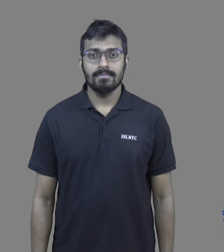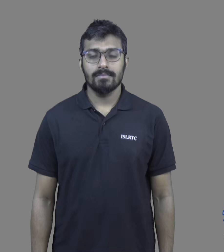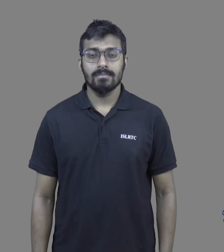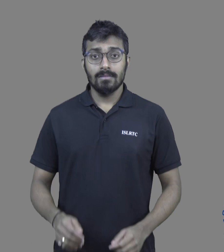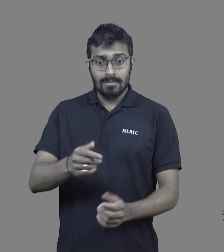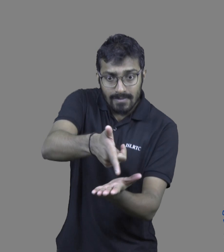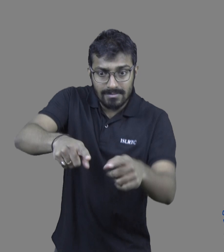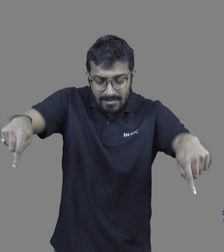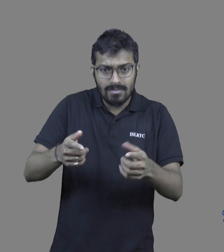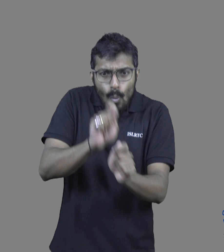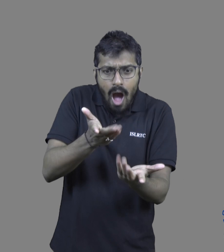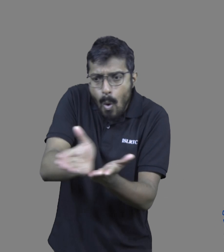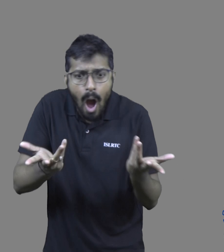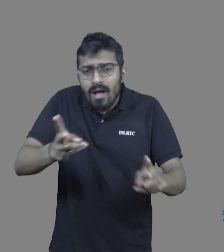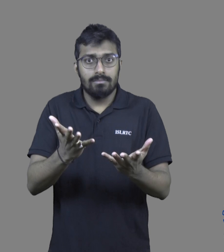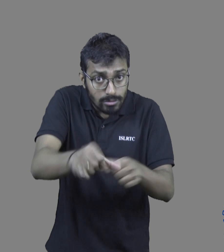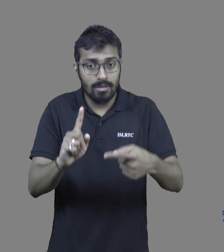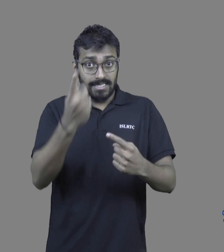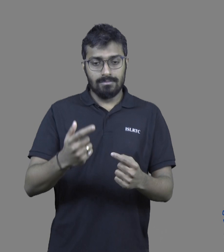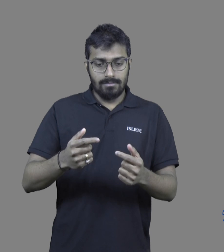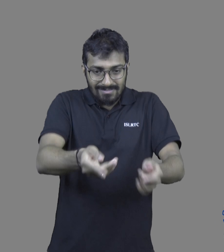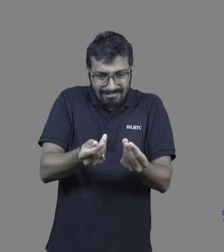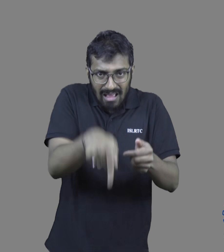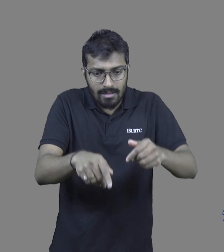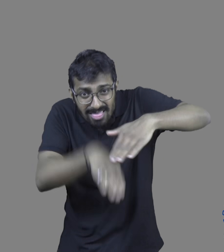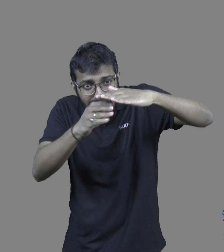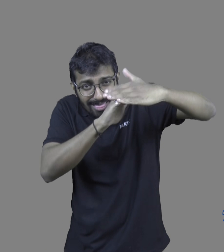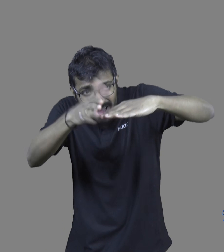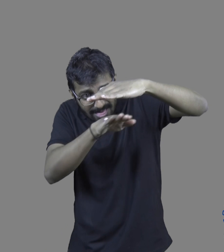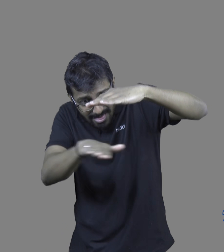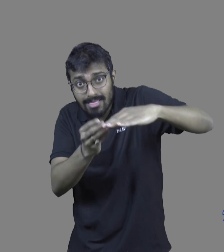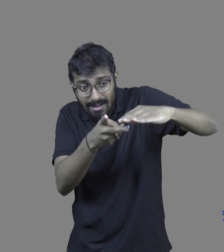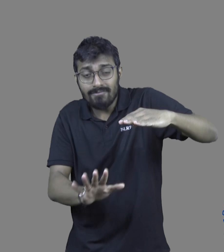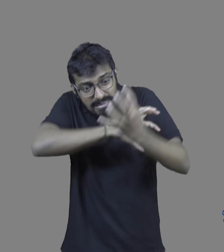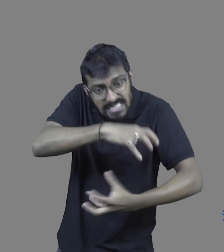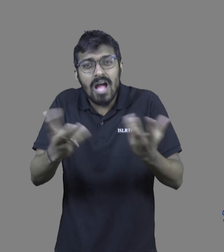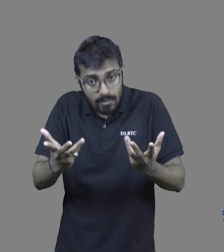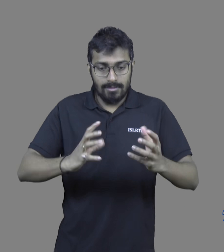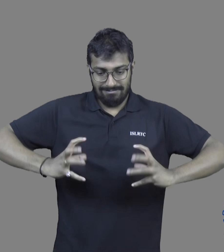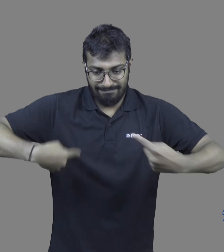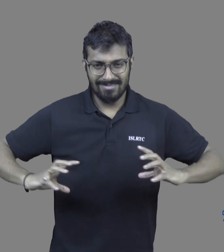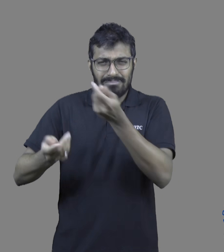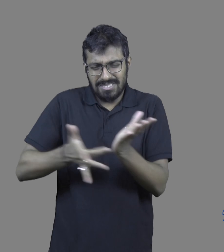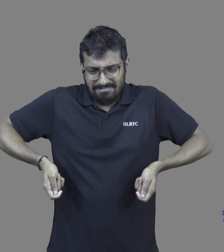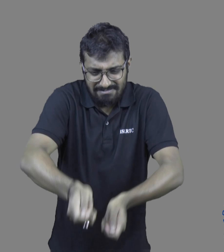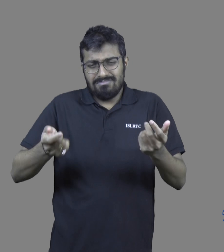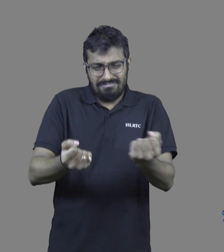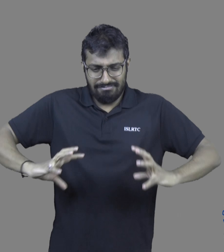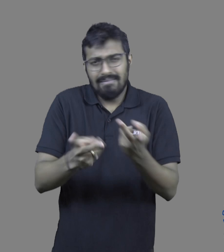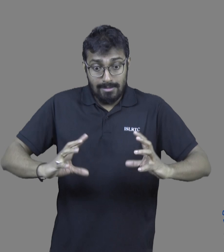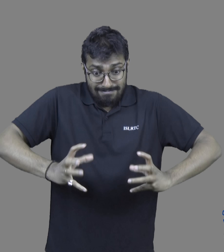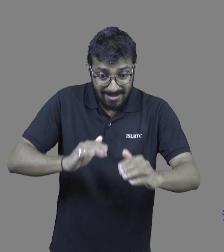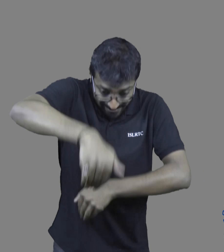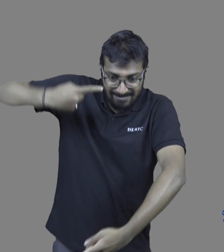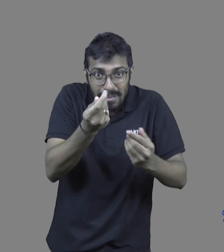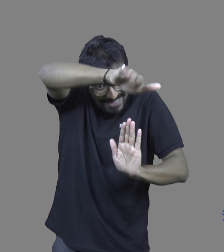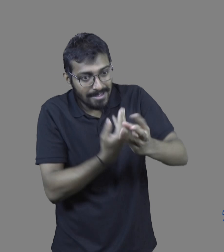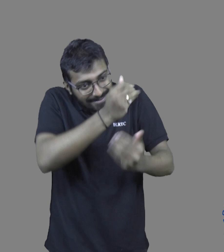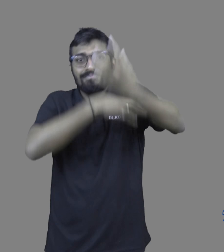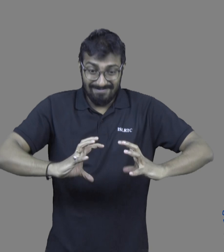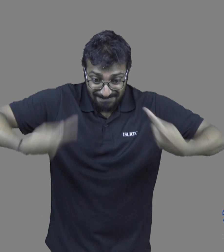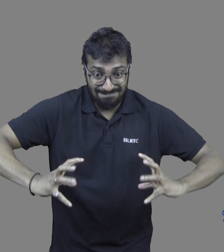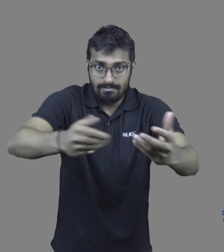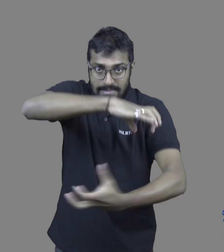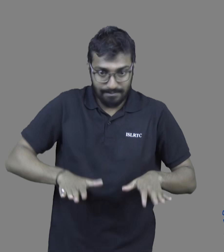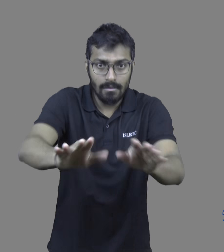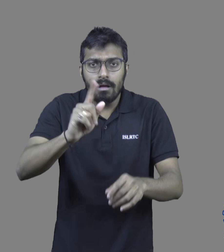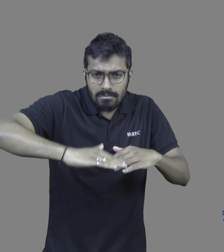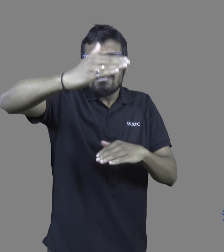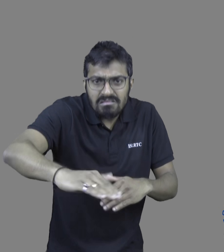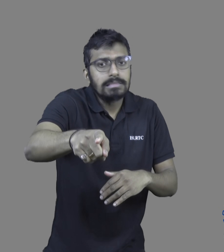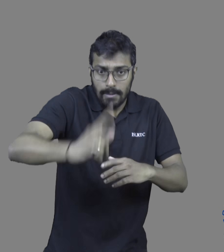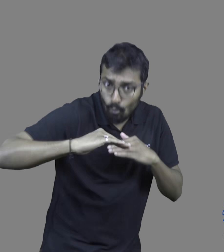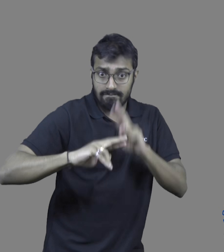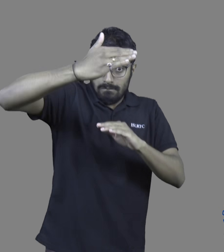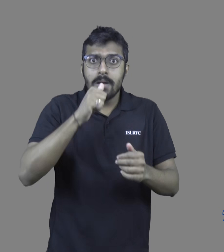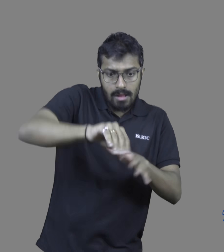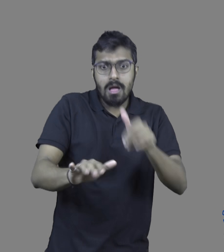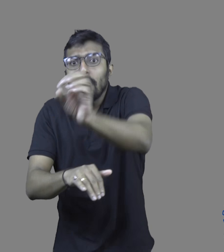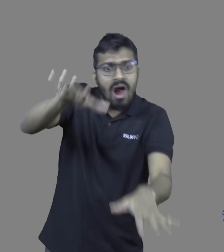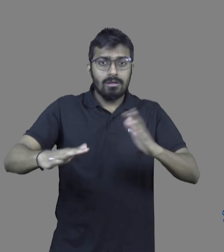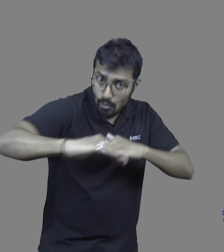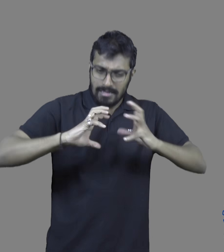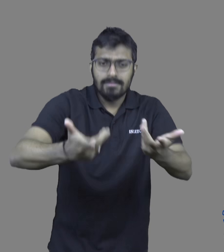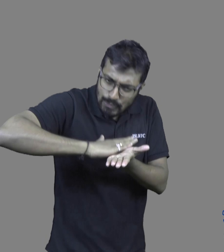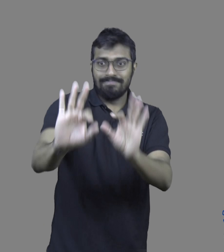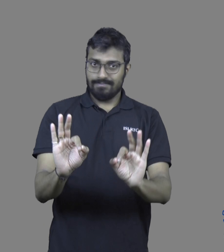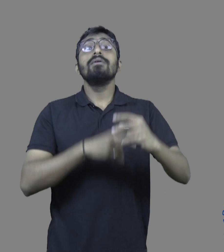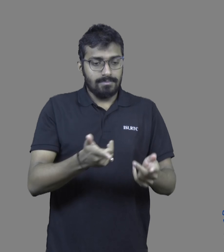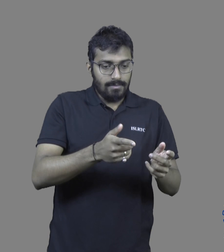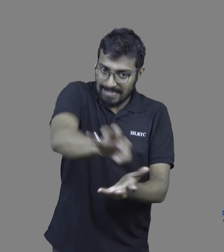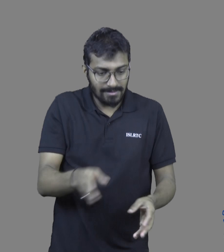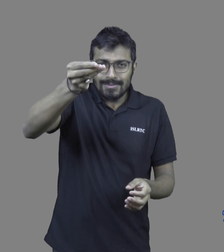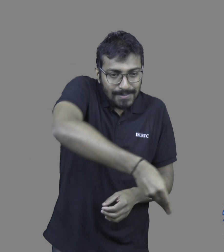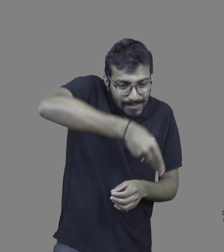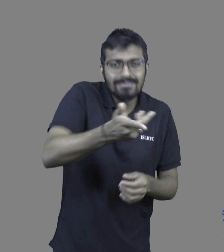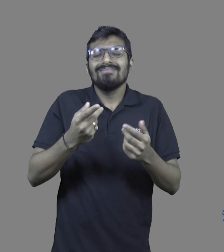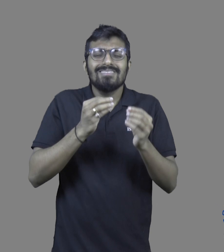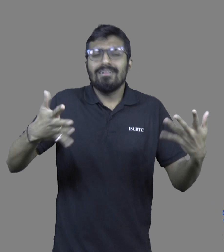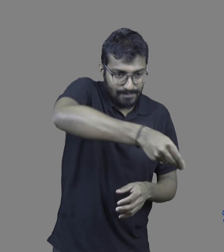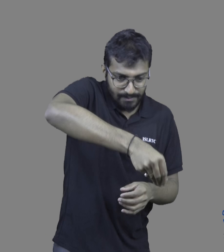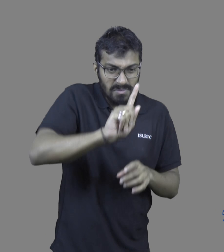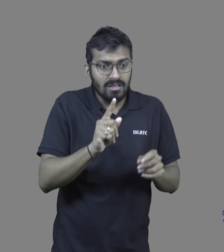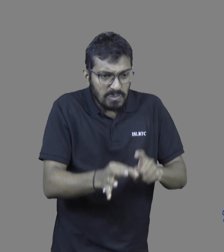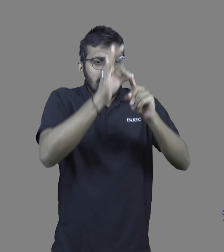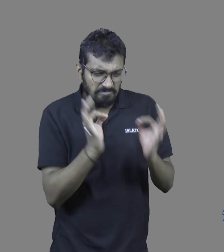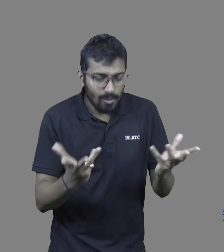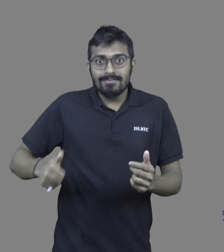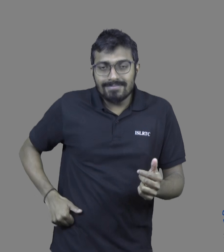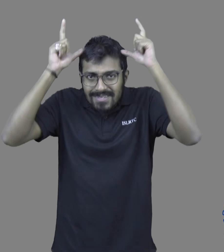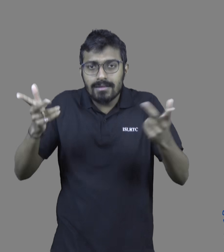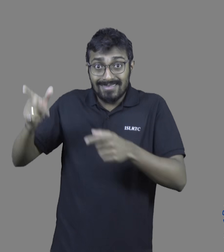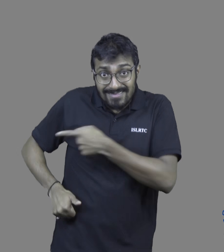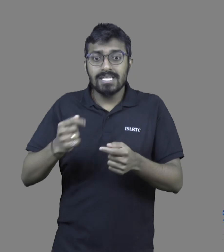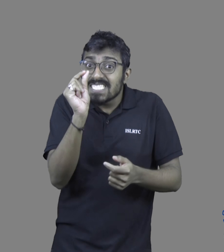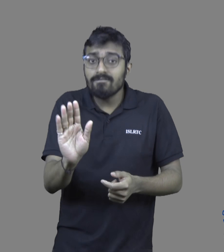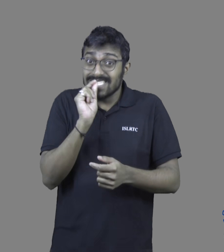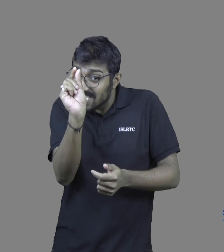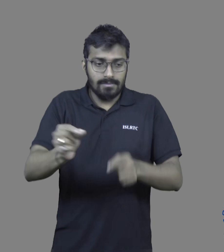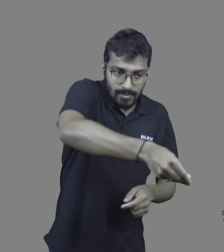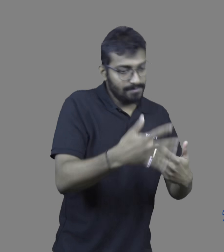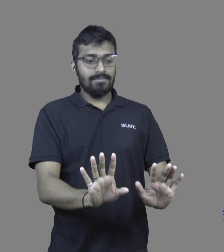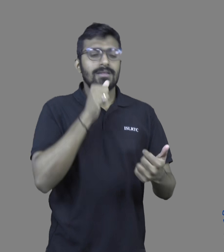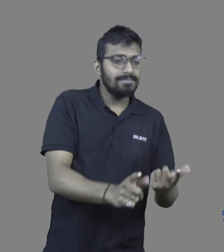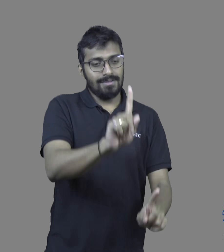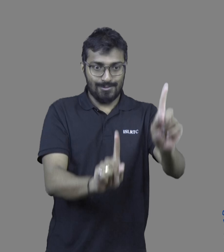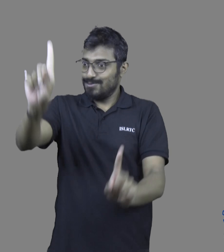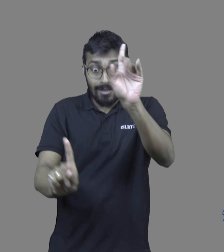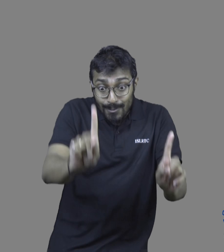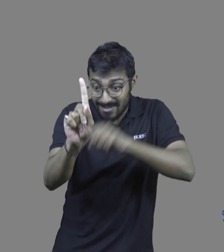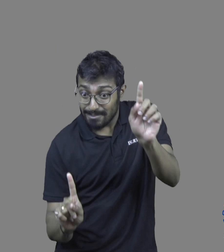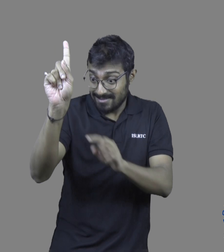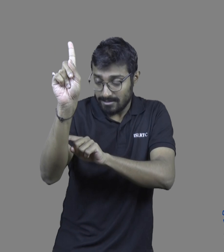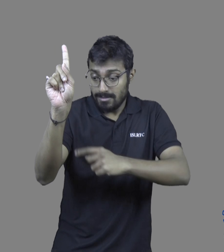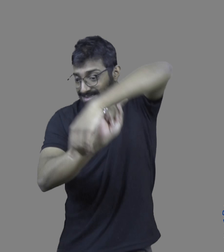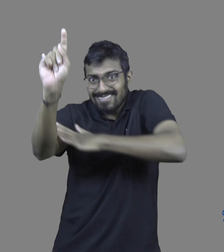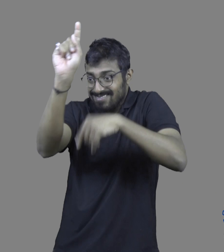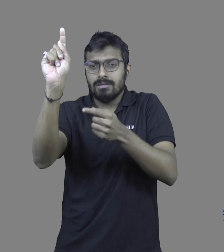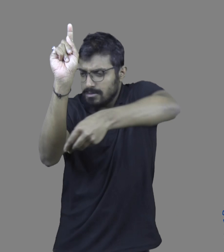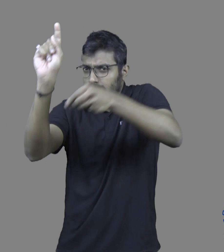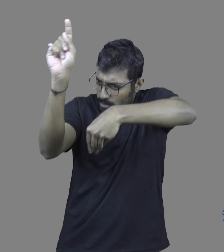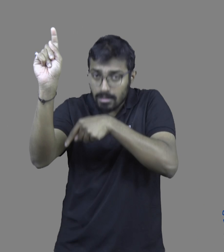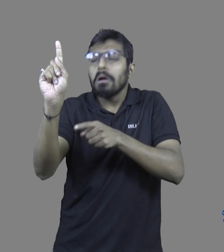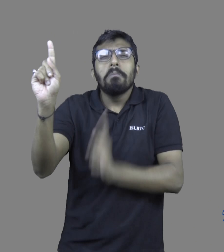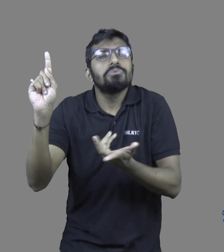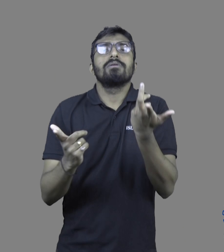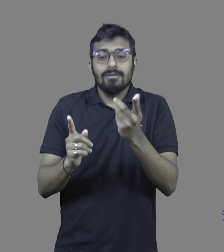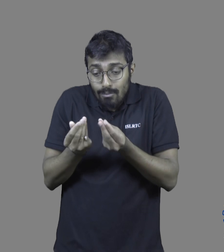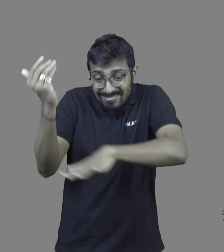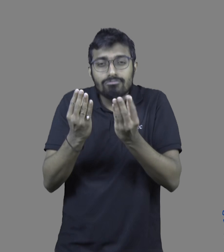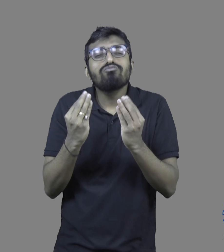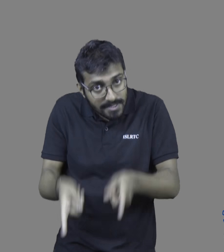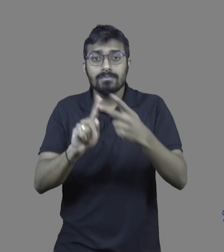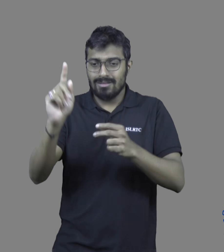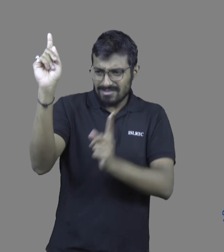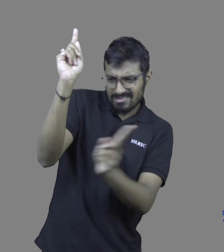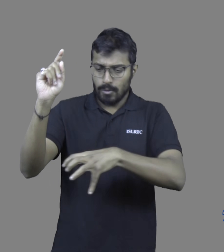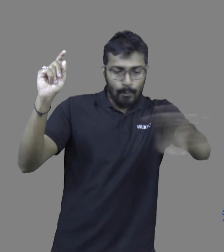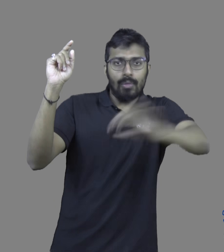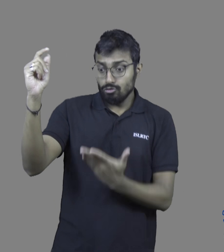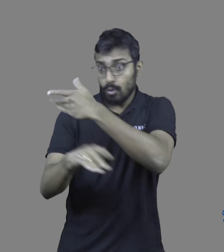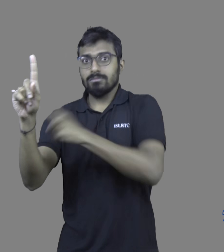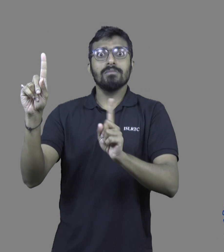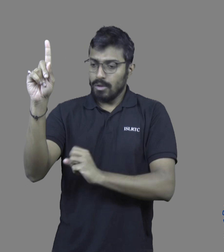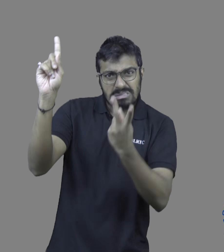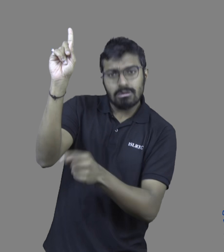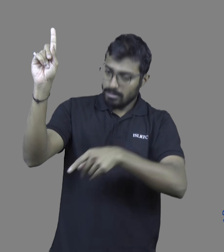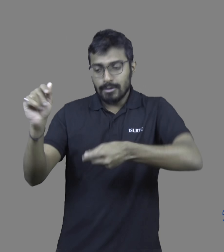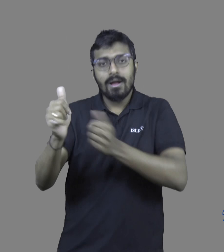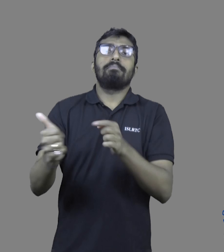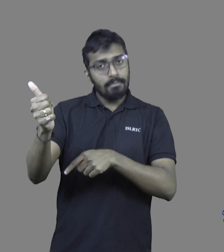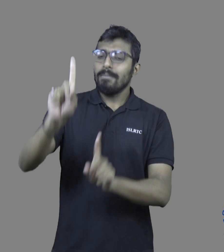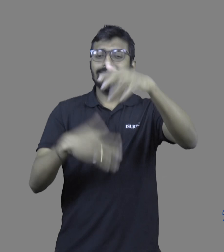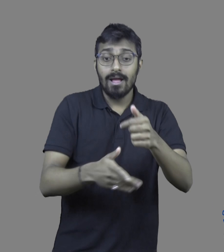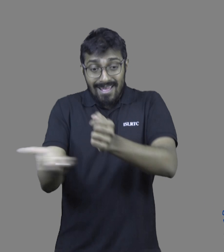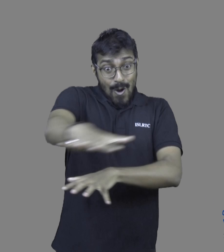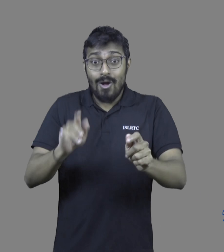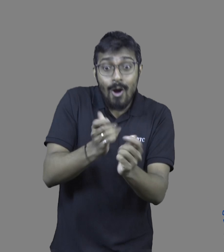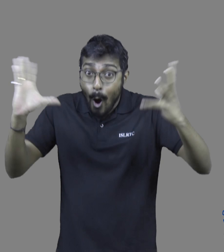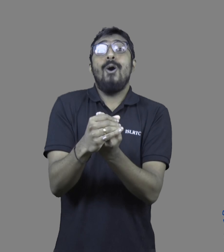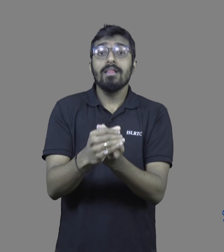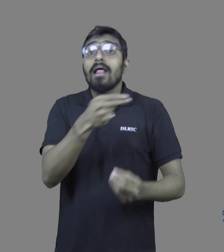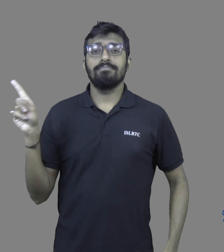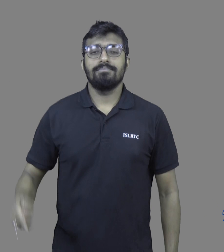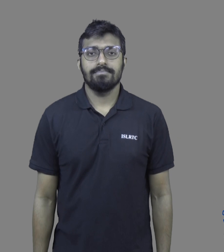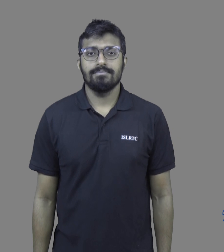Cultivation